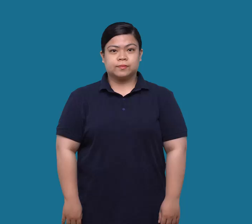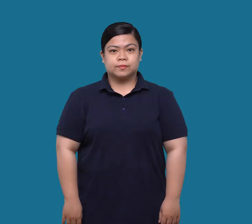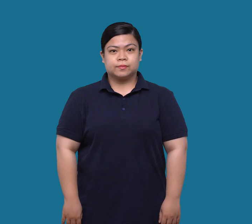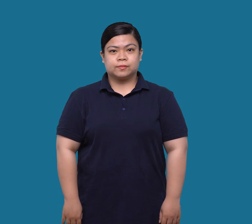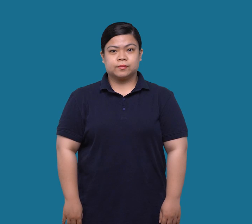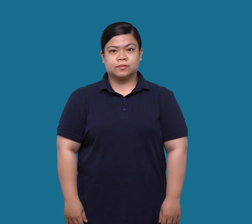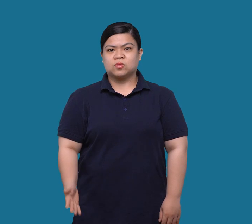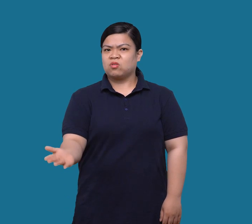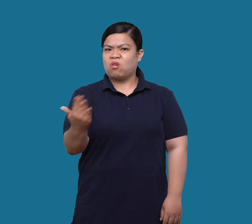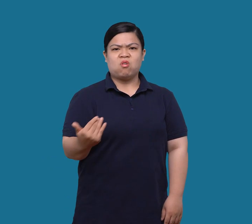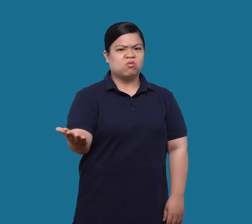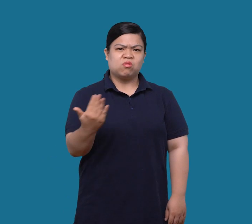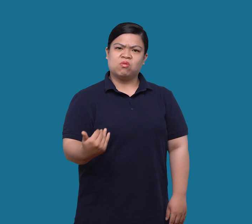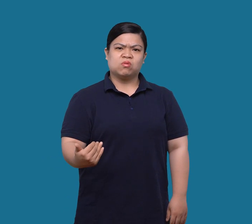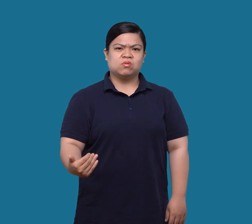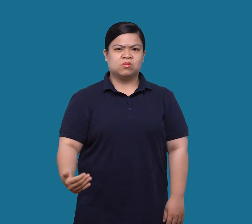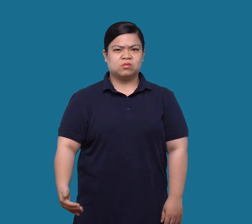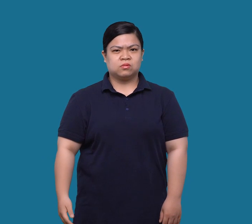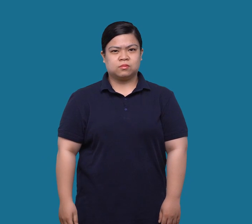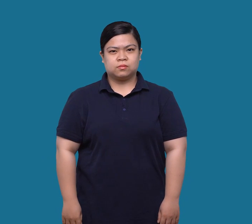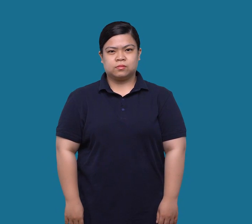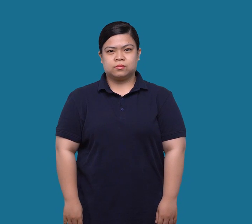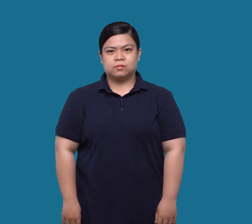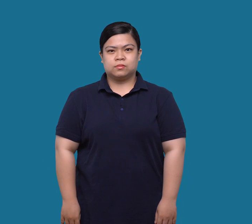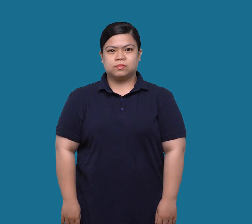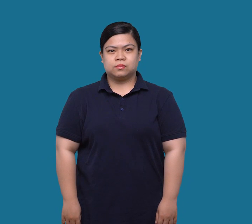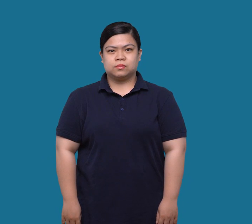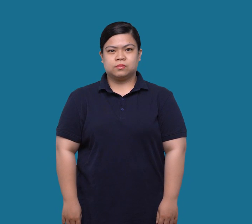đòi